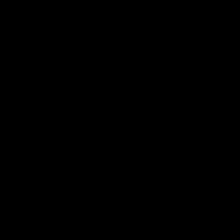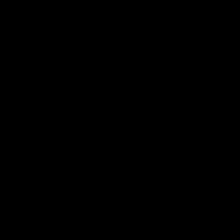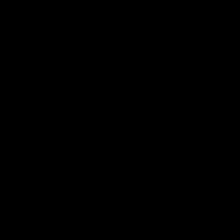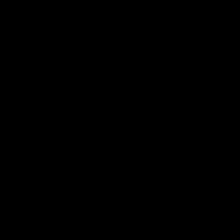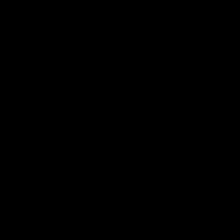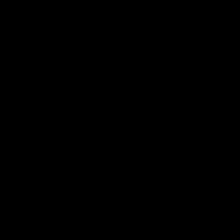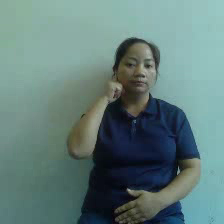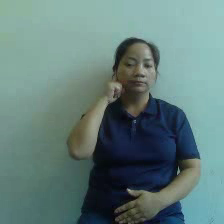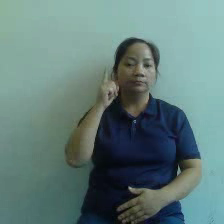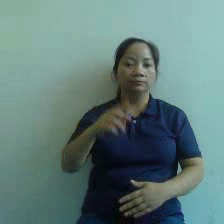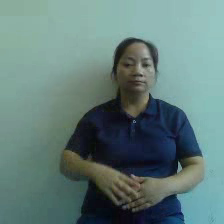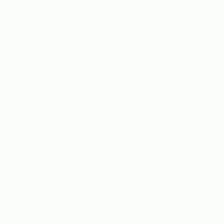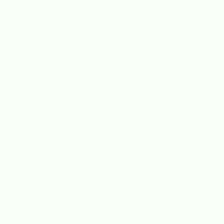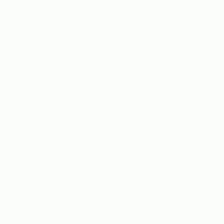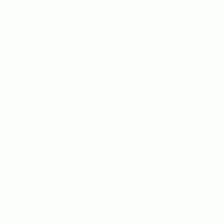Nghe